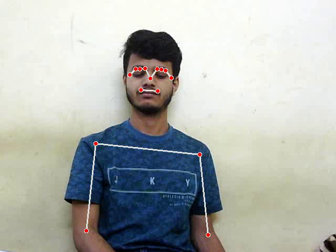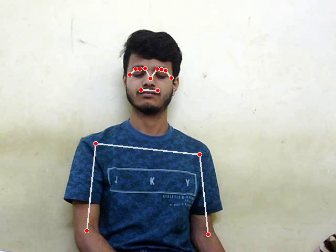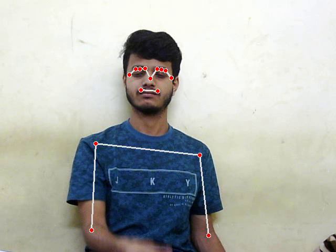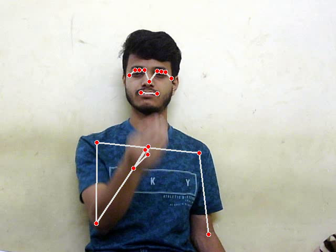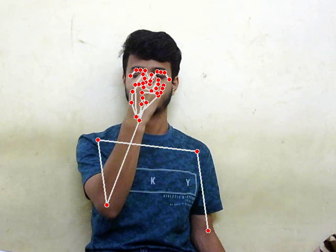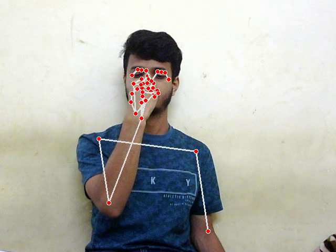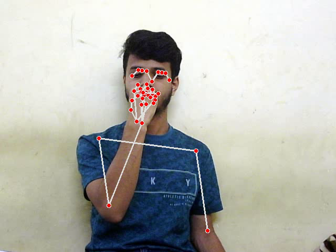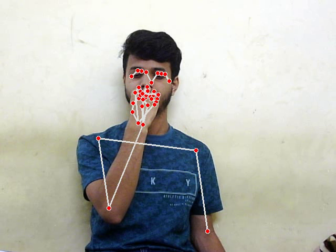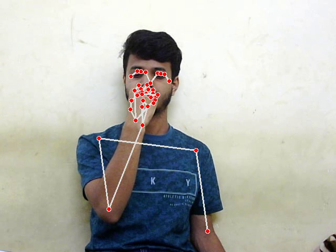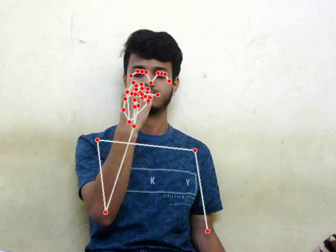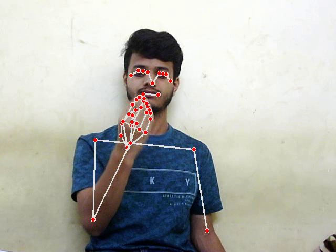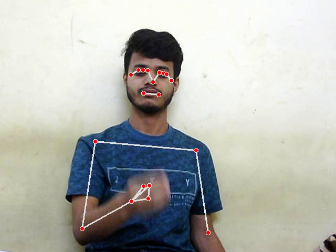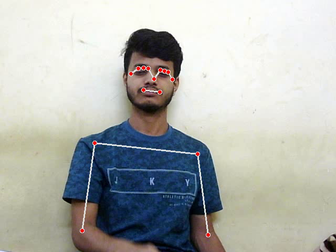eat